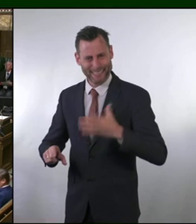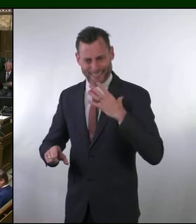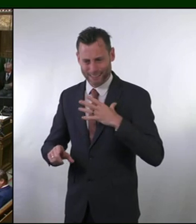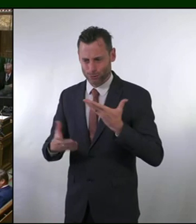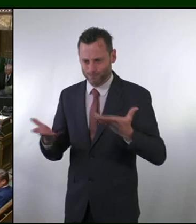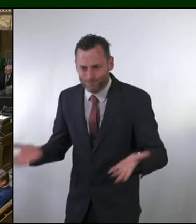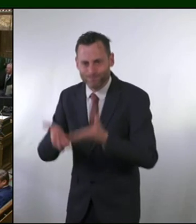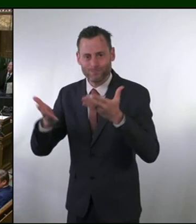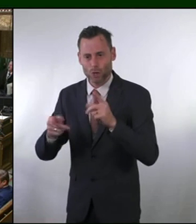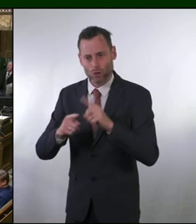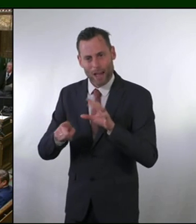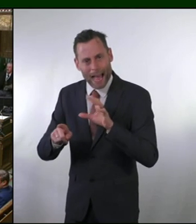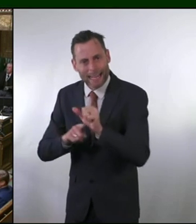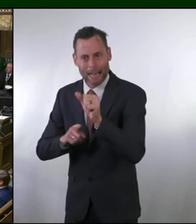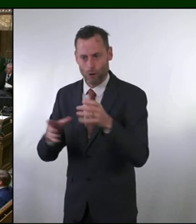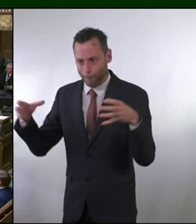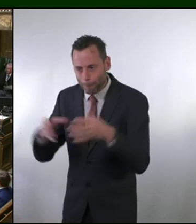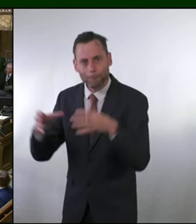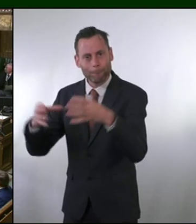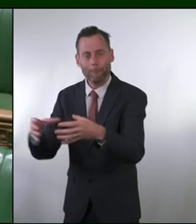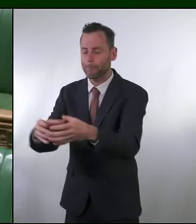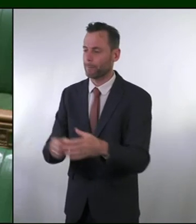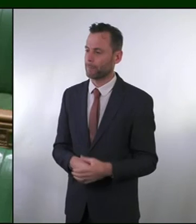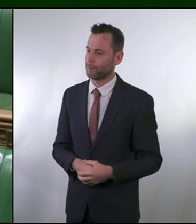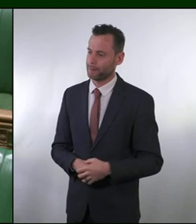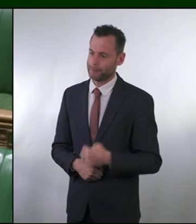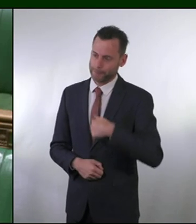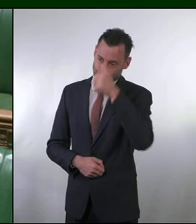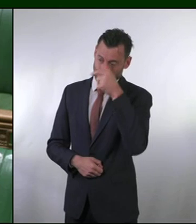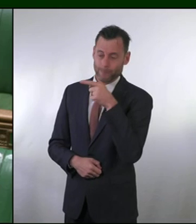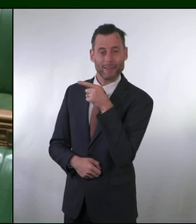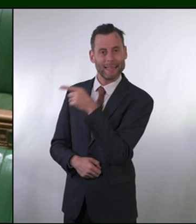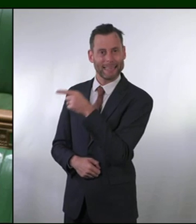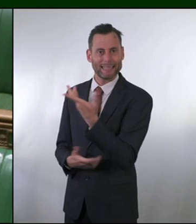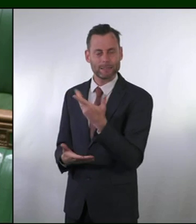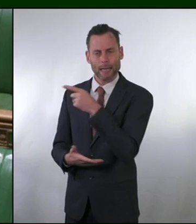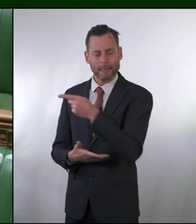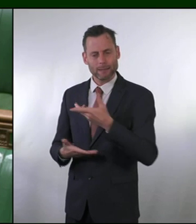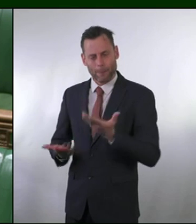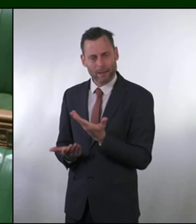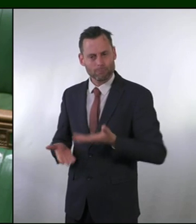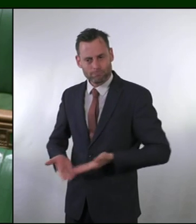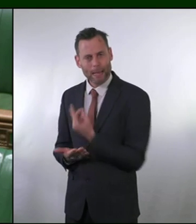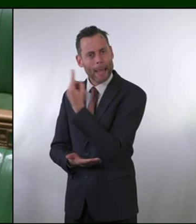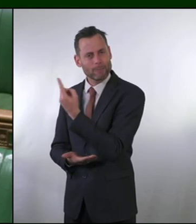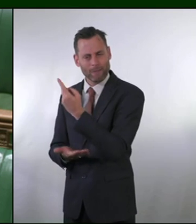I thank my hon. Friend, who is not only an experienced father himself but, of course, an experienced campaigner on this issue.